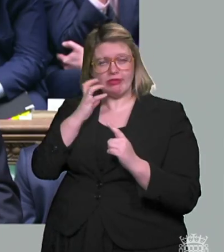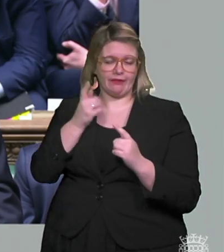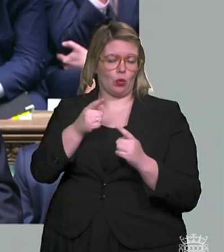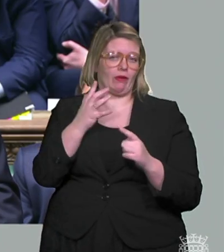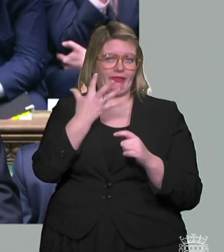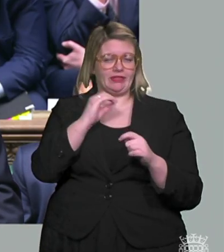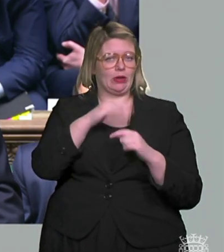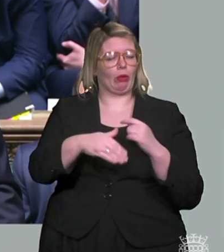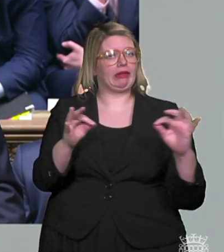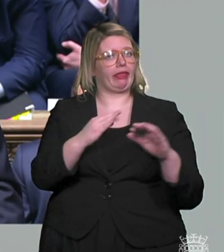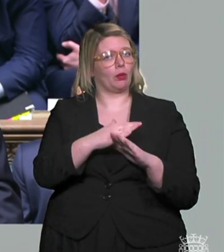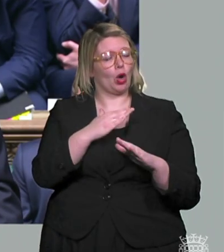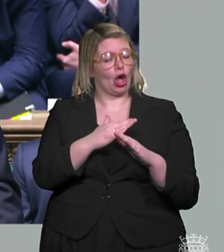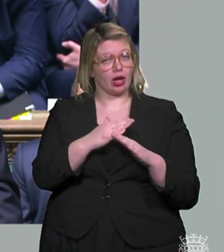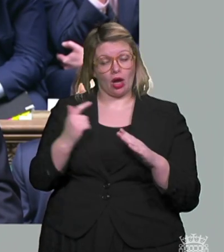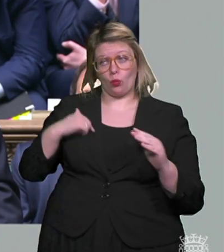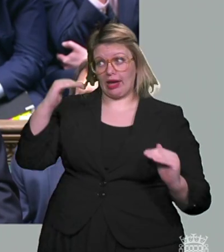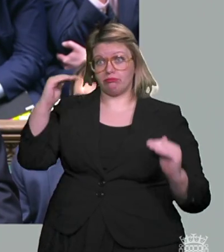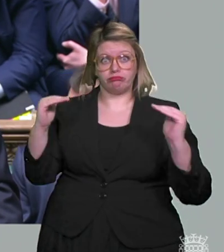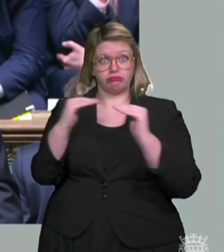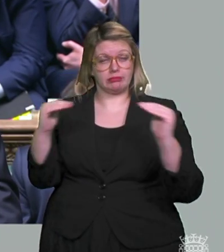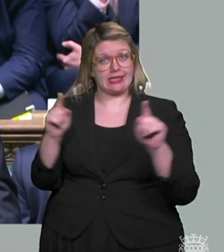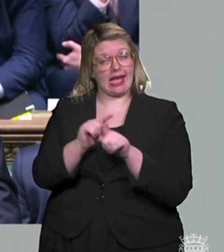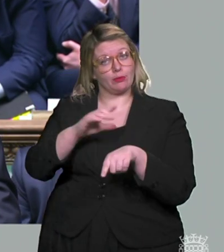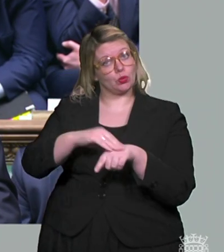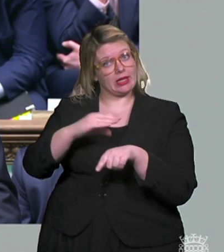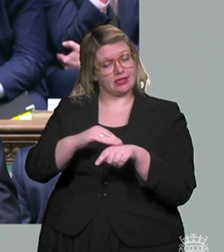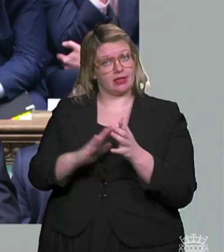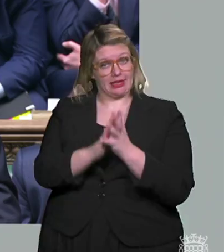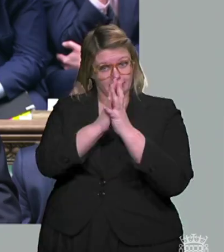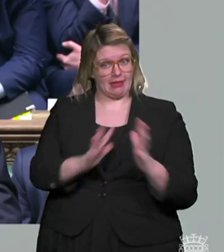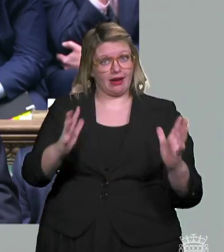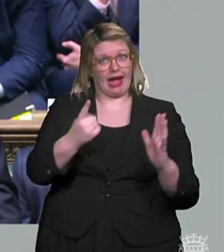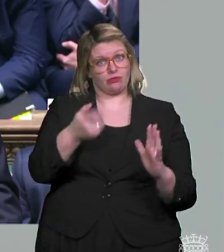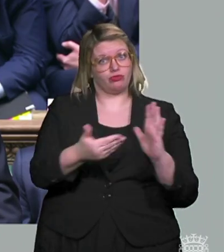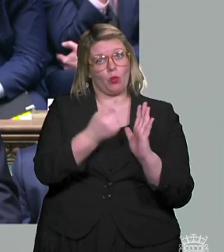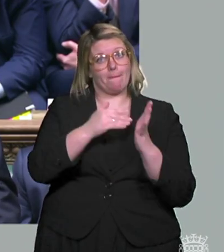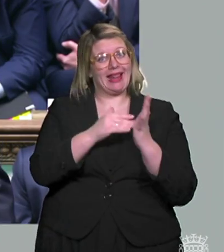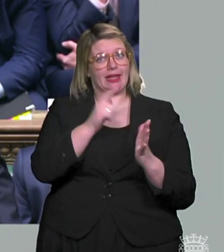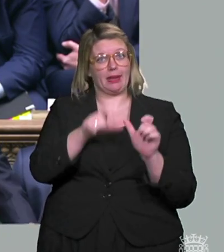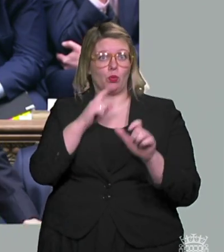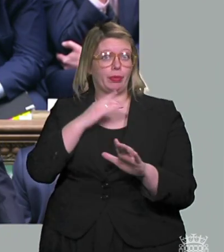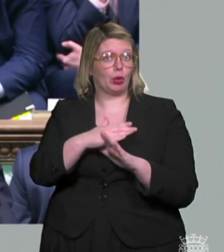If we matched the rate of Sweden, we would add more than 1 million people to our national labour force.